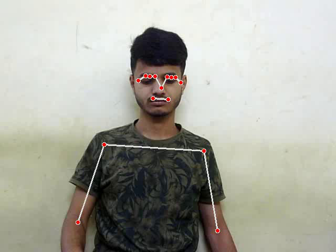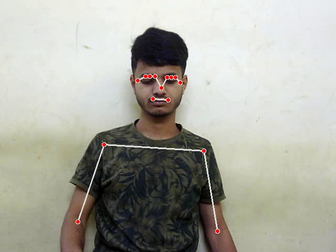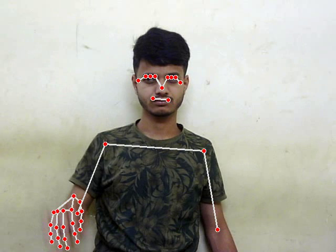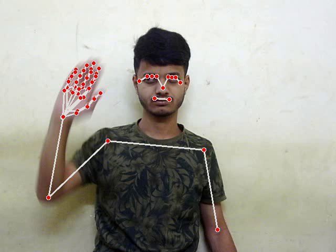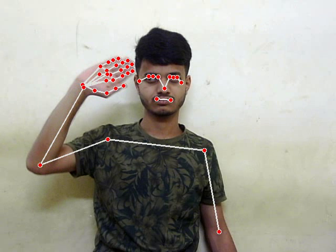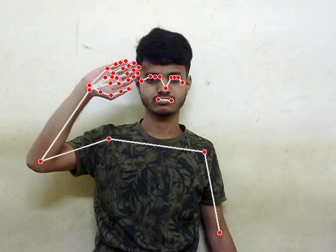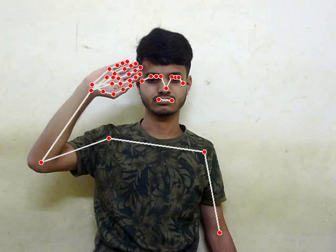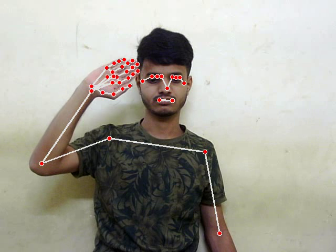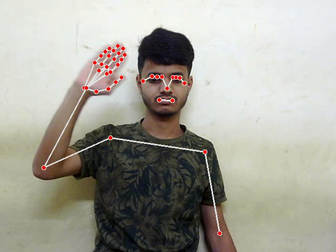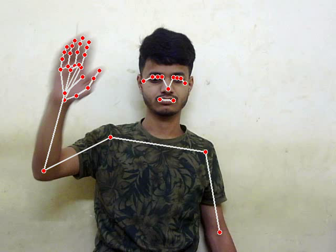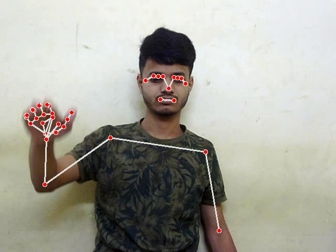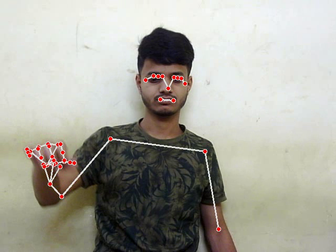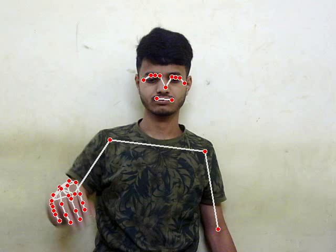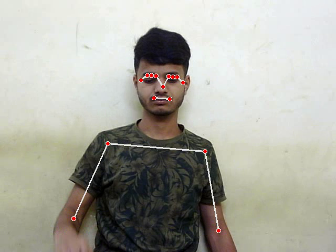hello